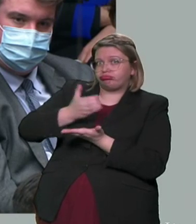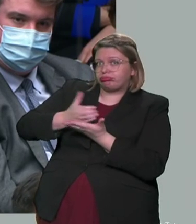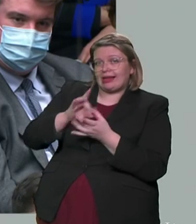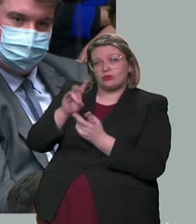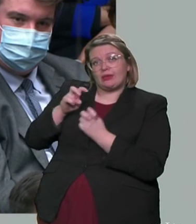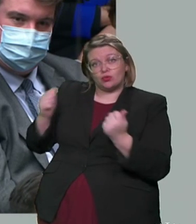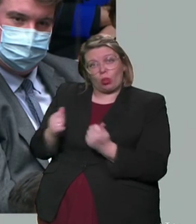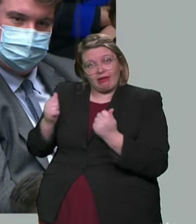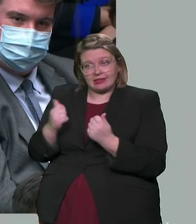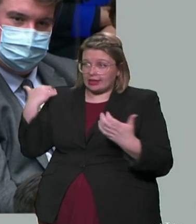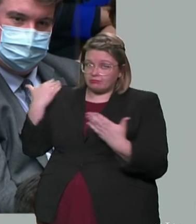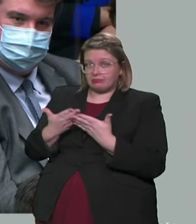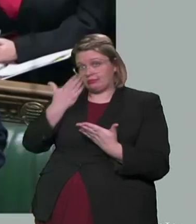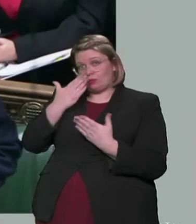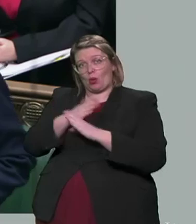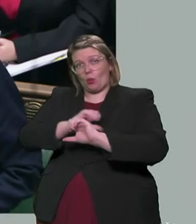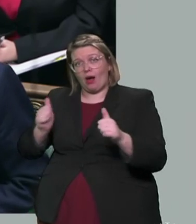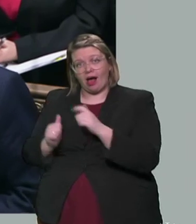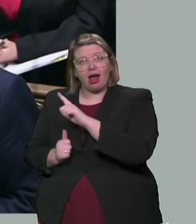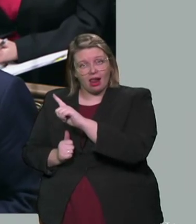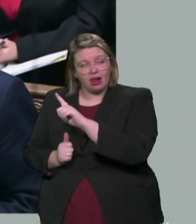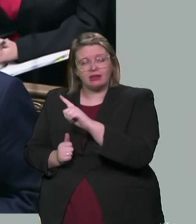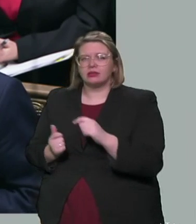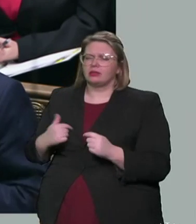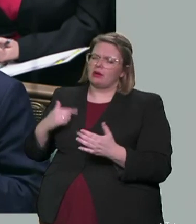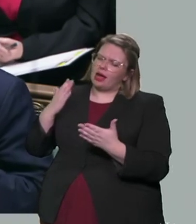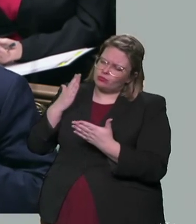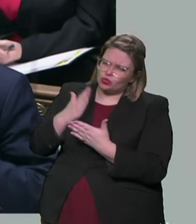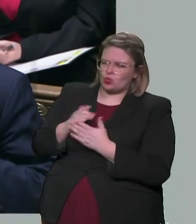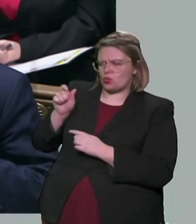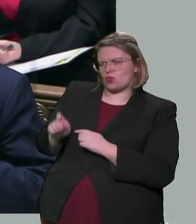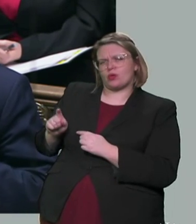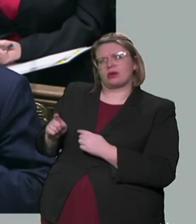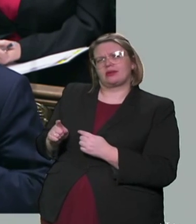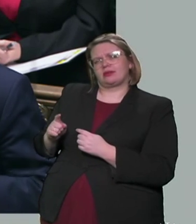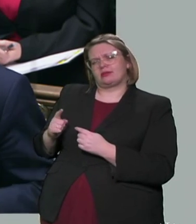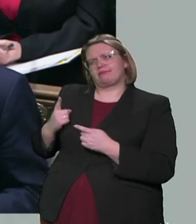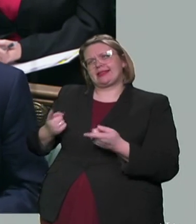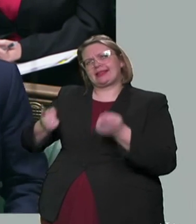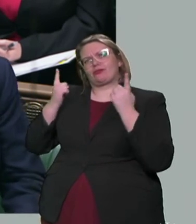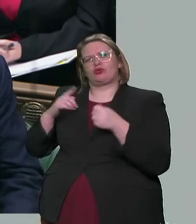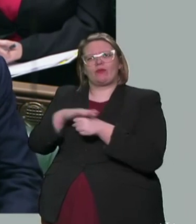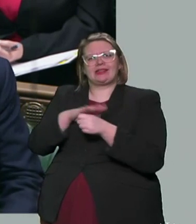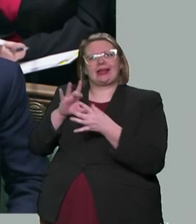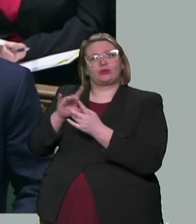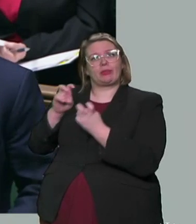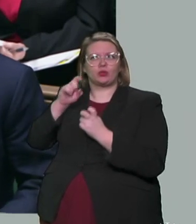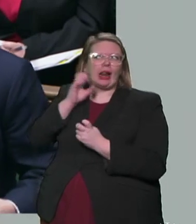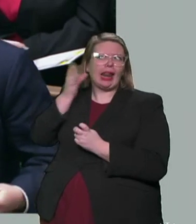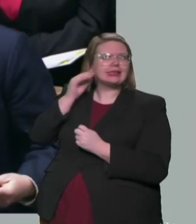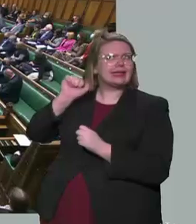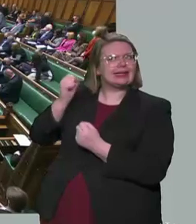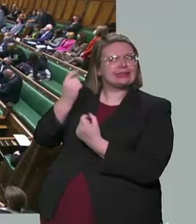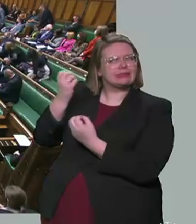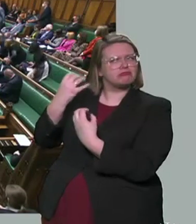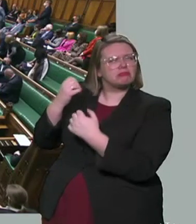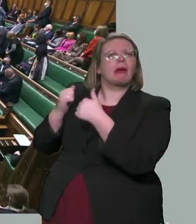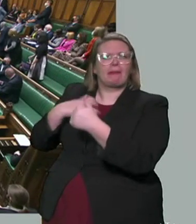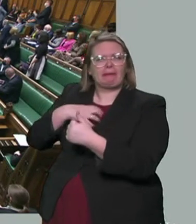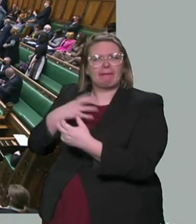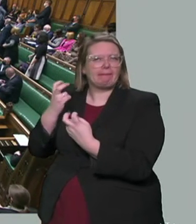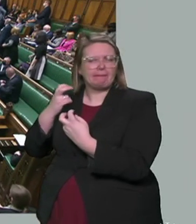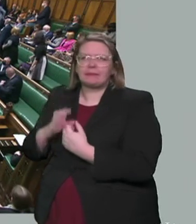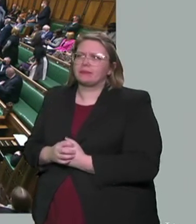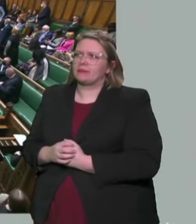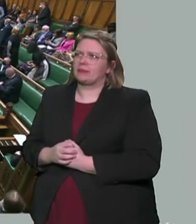I am sure that my right honourable Friend the Secretary of State for Work and Pensions will be listening closely to what my honourable Friend the Member for North West Durham has said.